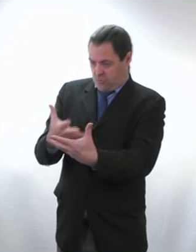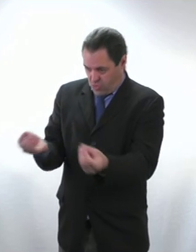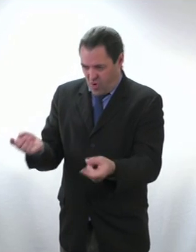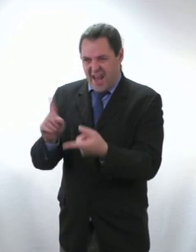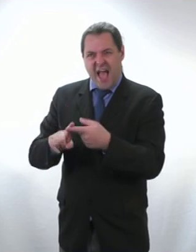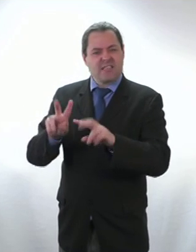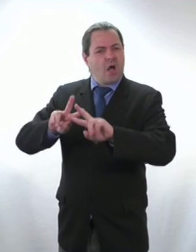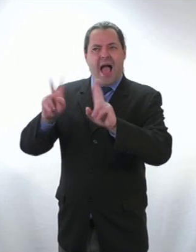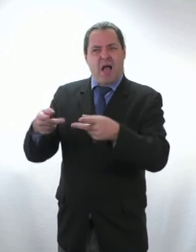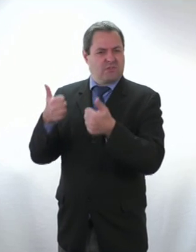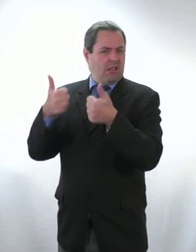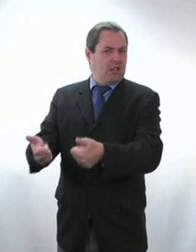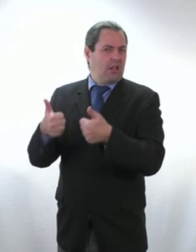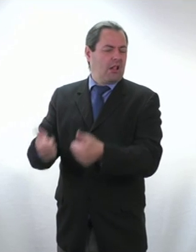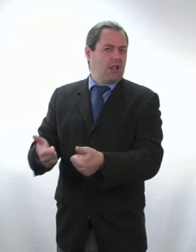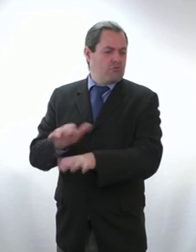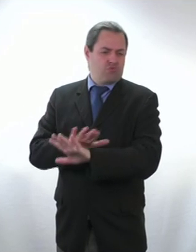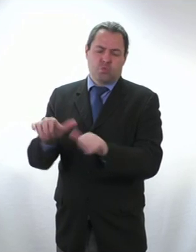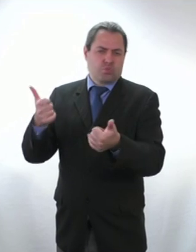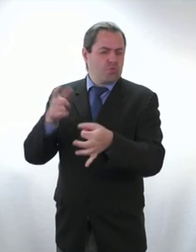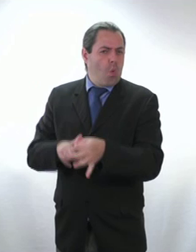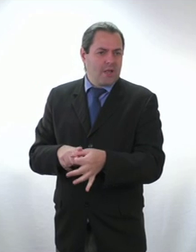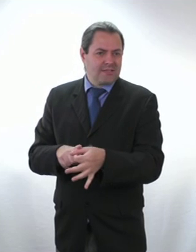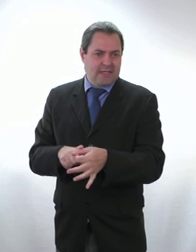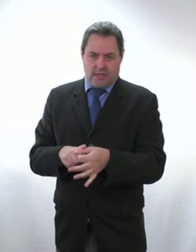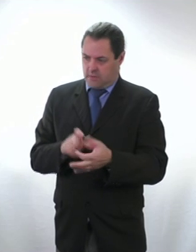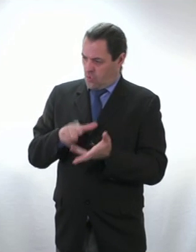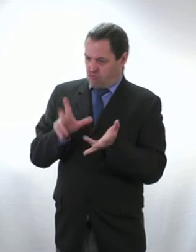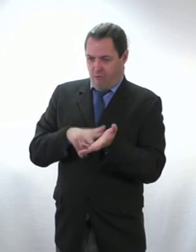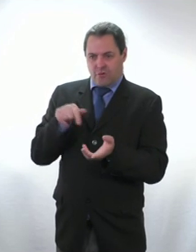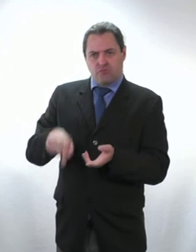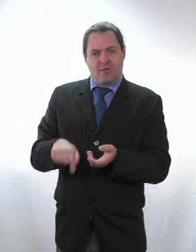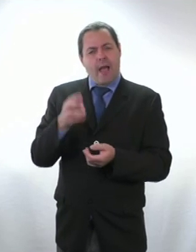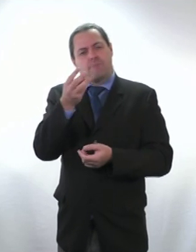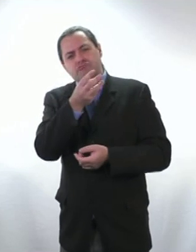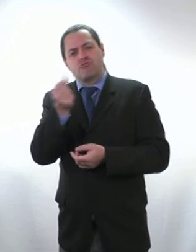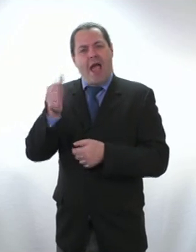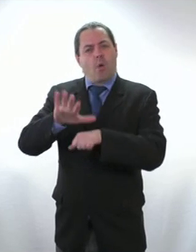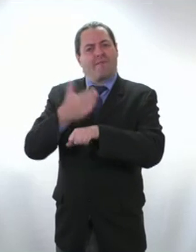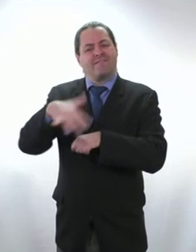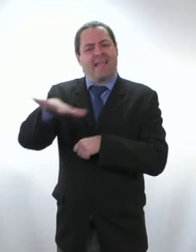As Coventry is running out of brownfield sites, precisely where does he expect those new homes to be built?